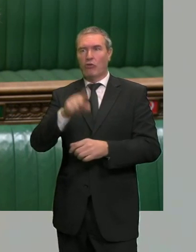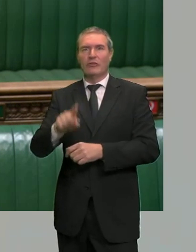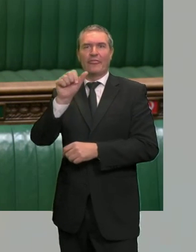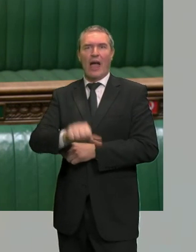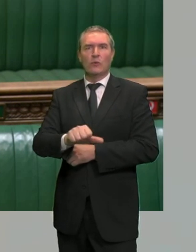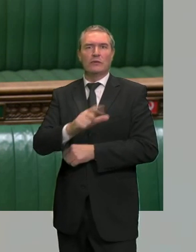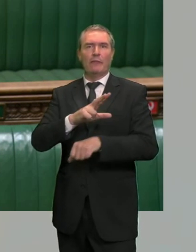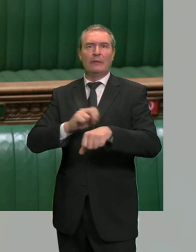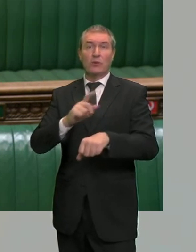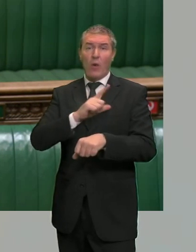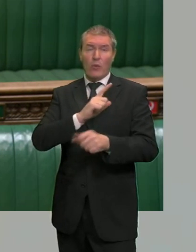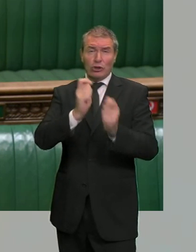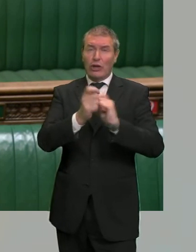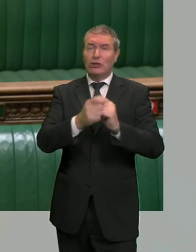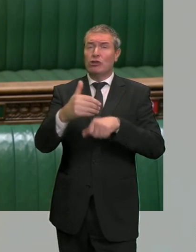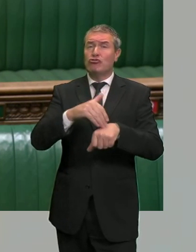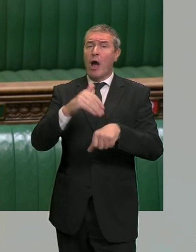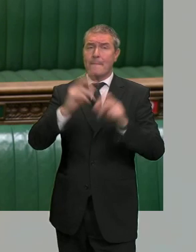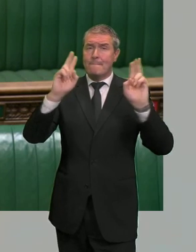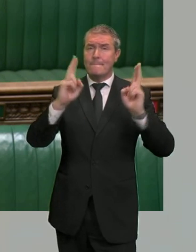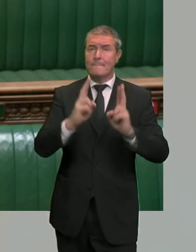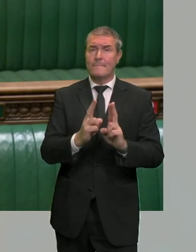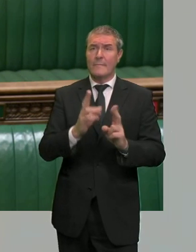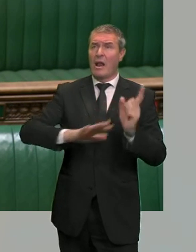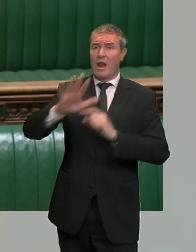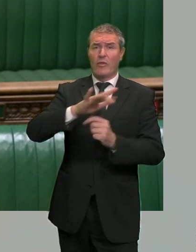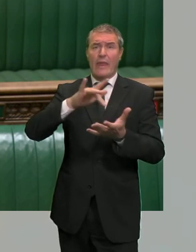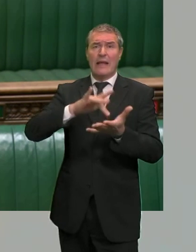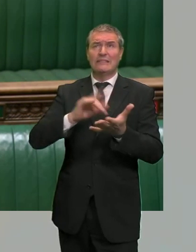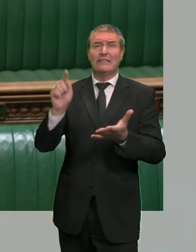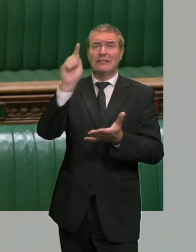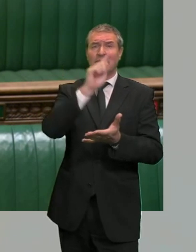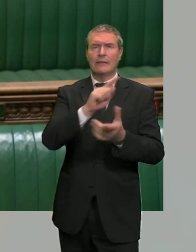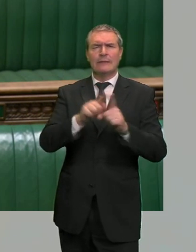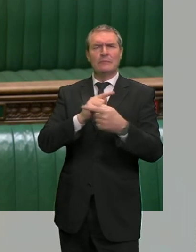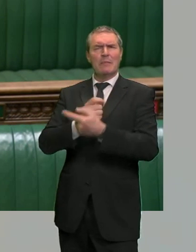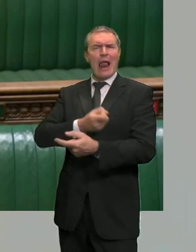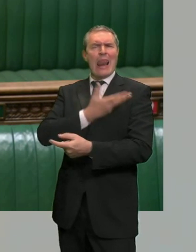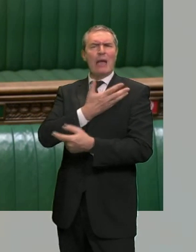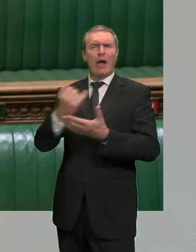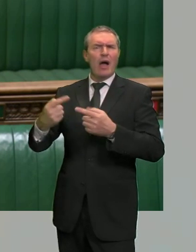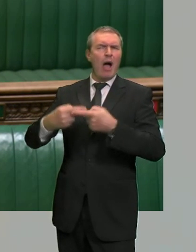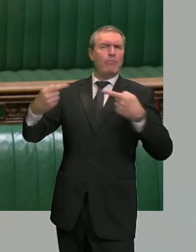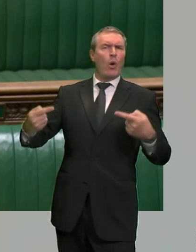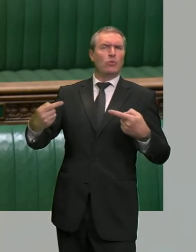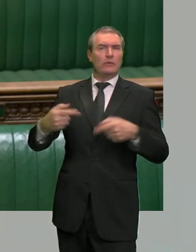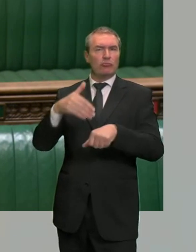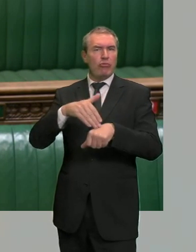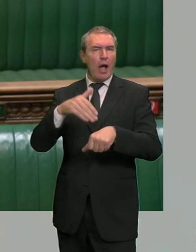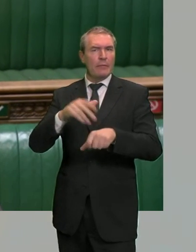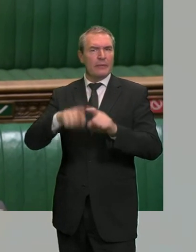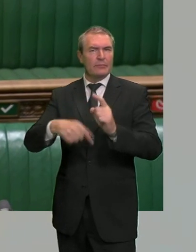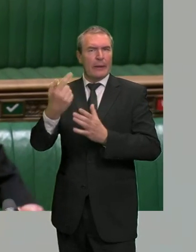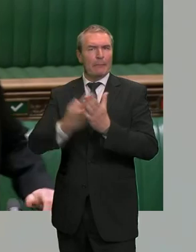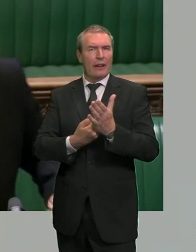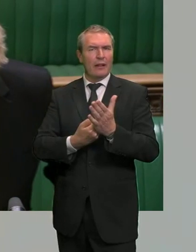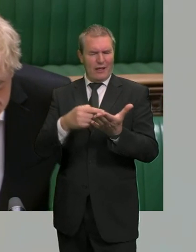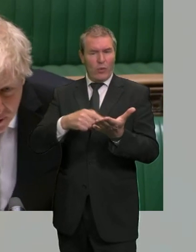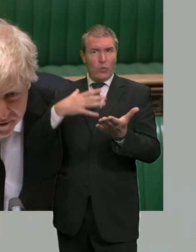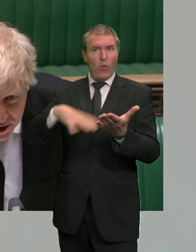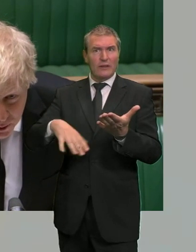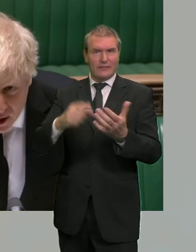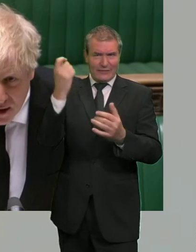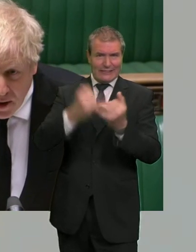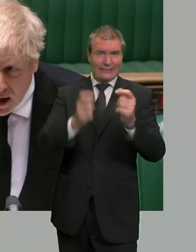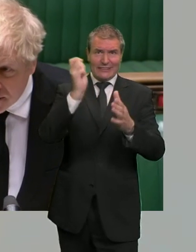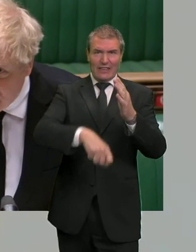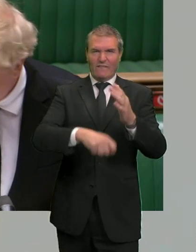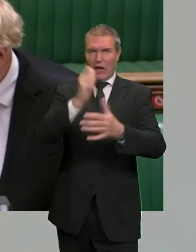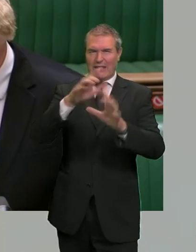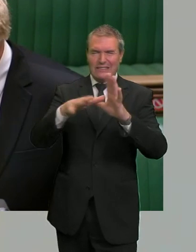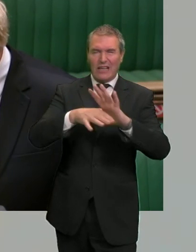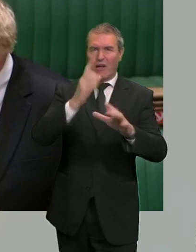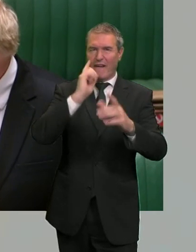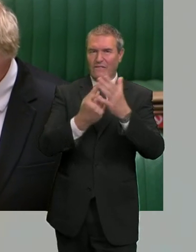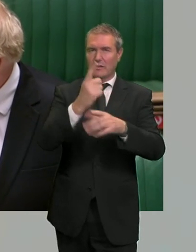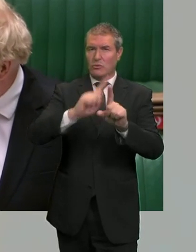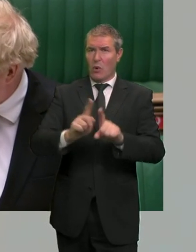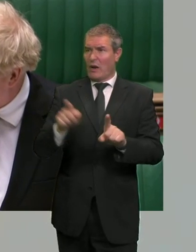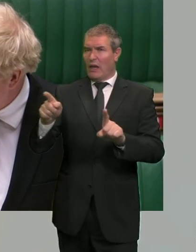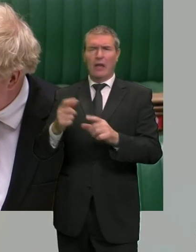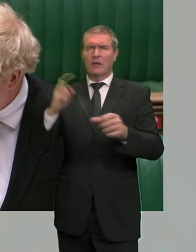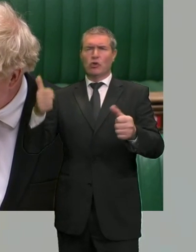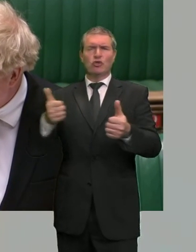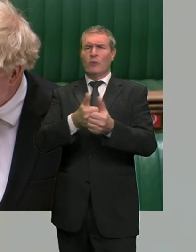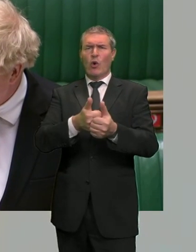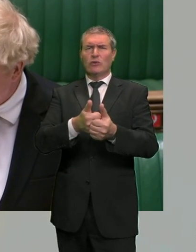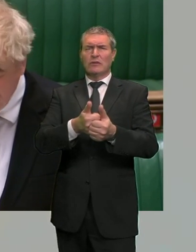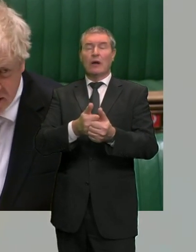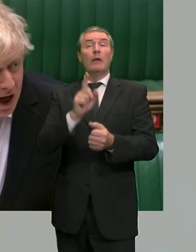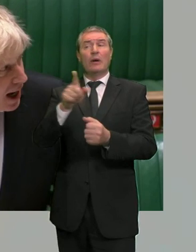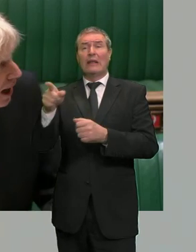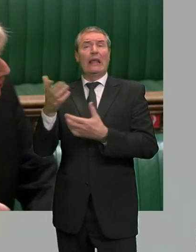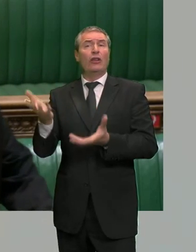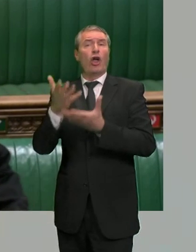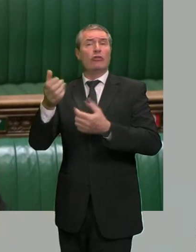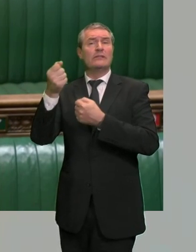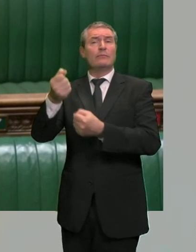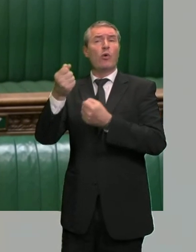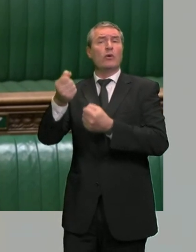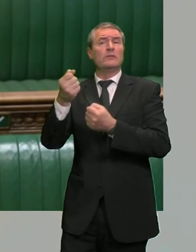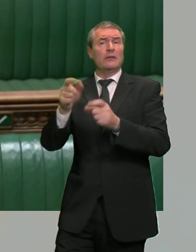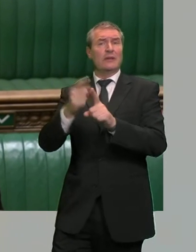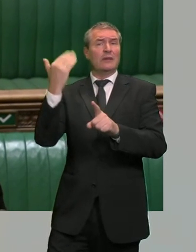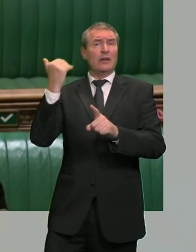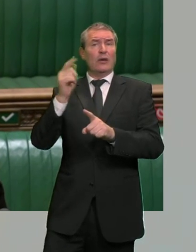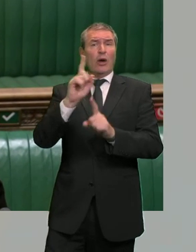We are fighting crime. We are fighting crime on the streets of our cities while the Opposition oppose the police and crime Bill, which would put in tougher sentences for serious sexual and violent offenders—absolutely—and they then encouraged people who went out and demonstrated to “Kill the Bill”.